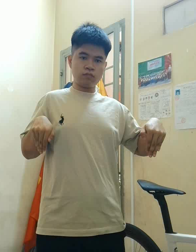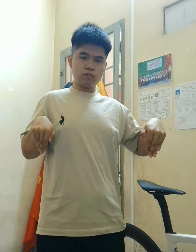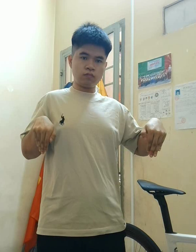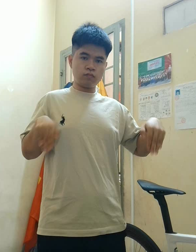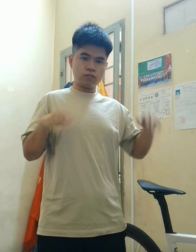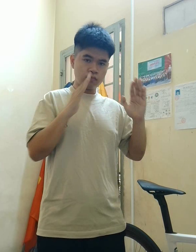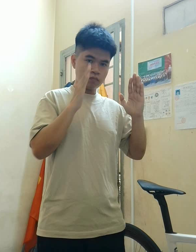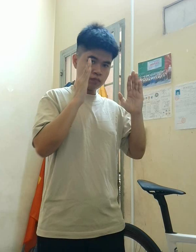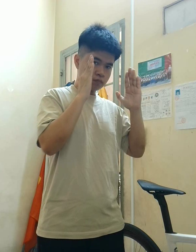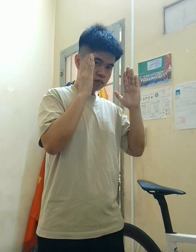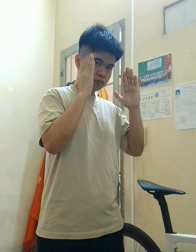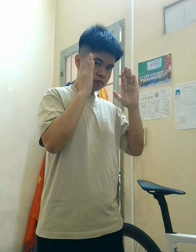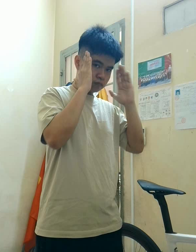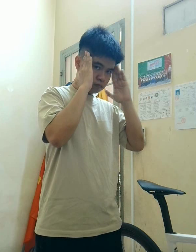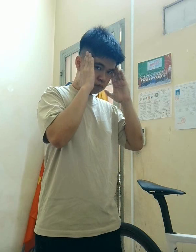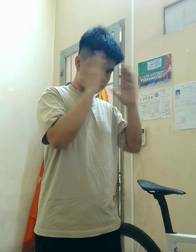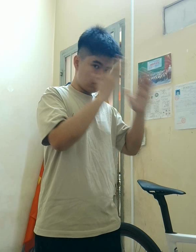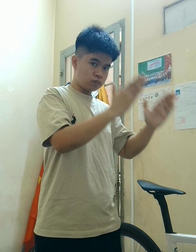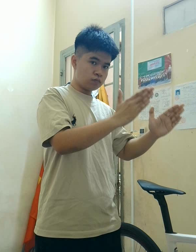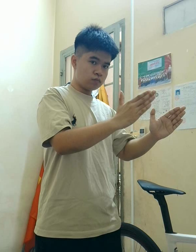quan tam